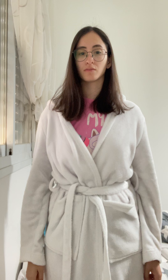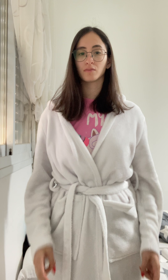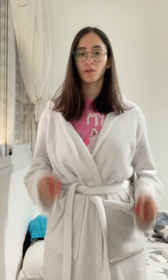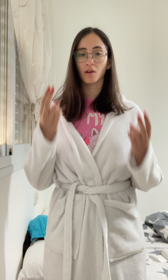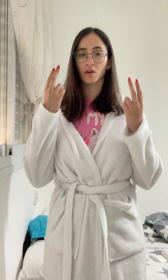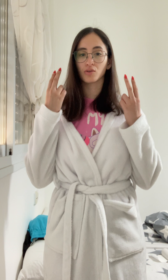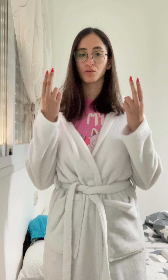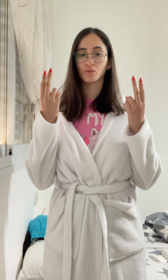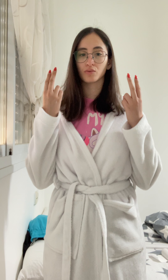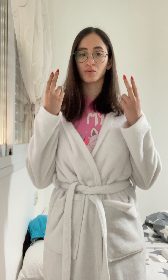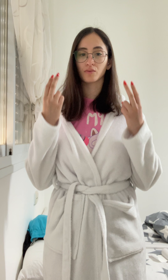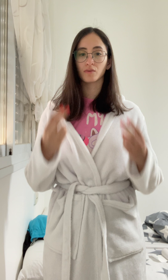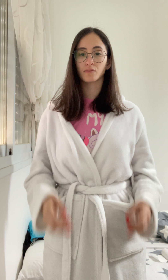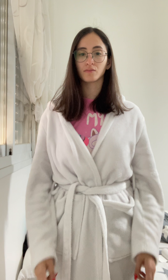חשוב